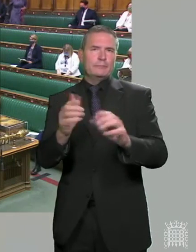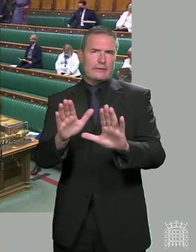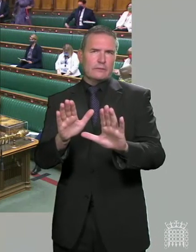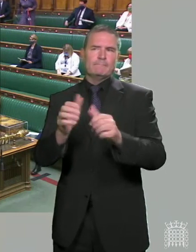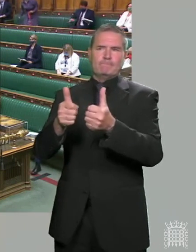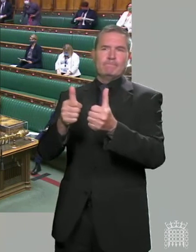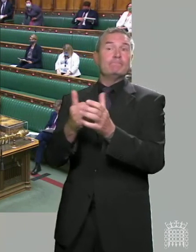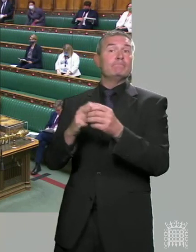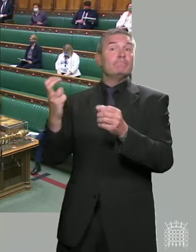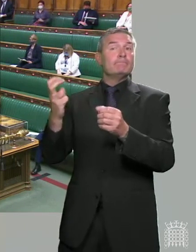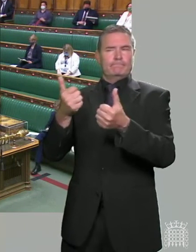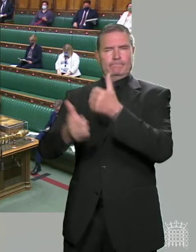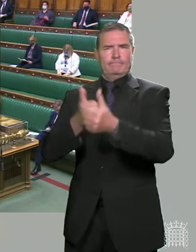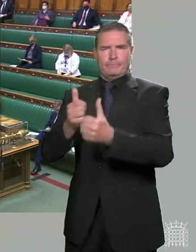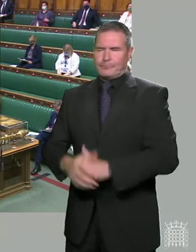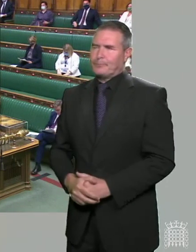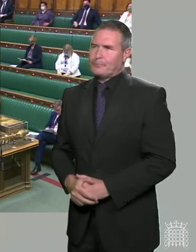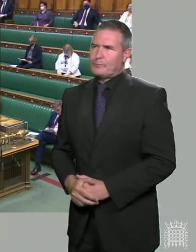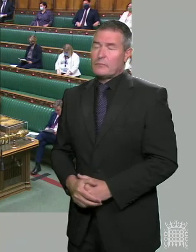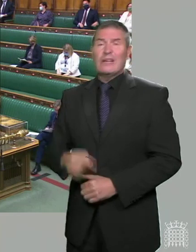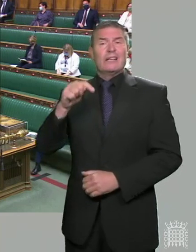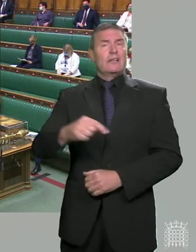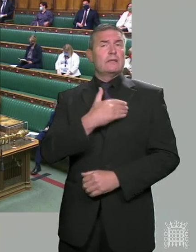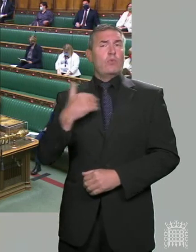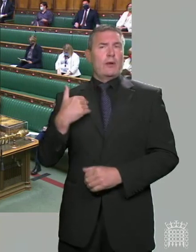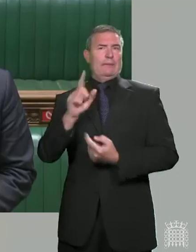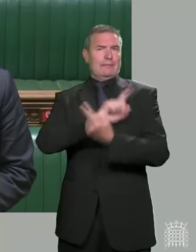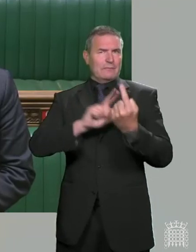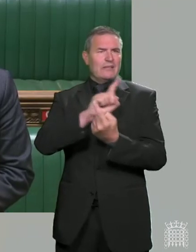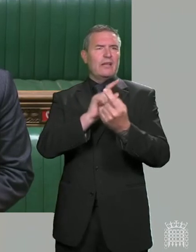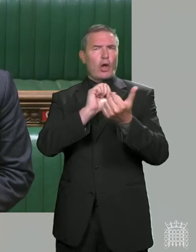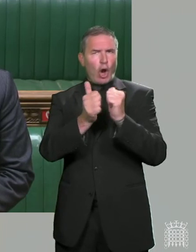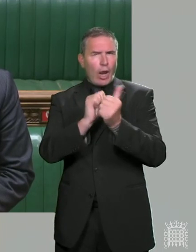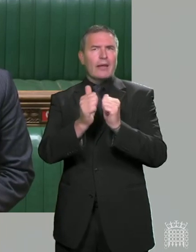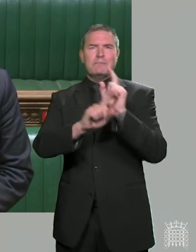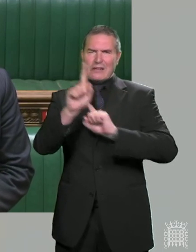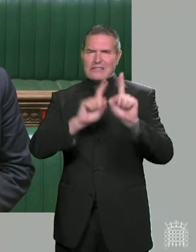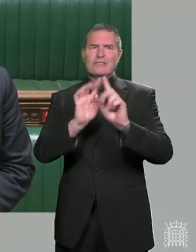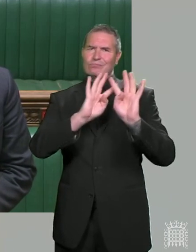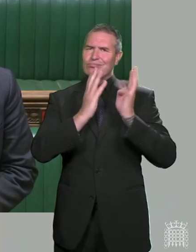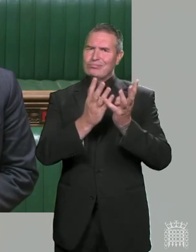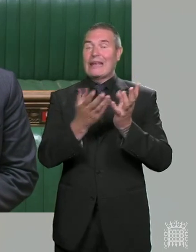We wish him well. This morning I had meetings with ministerial colleagues and others.